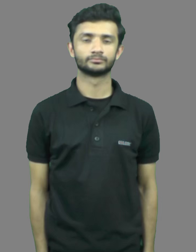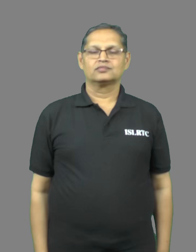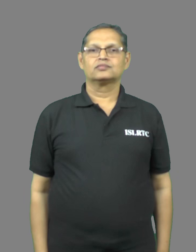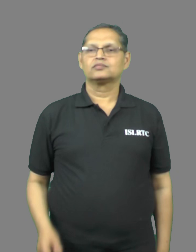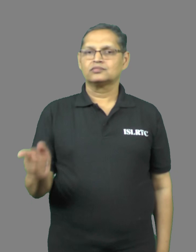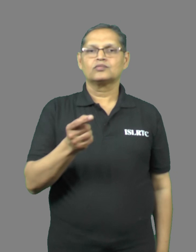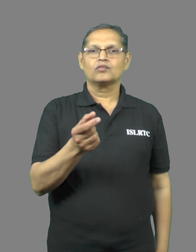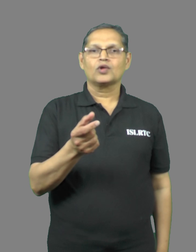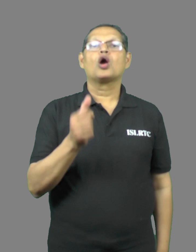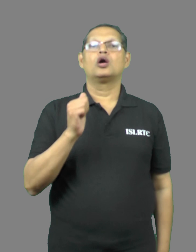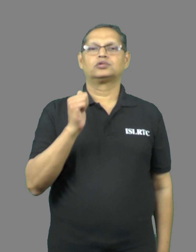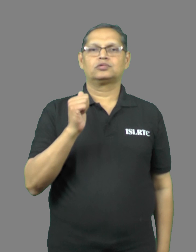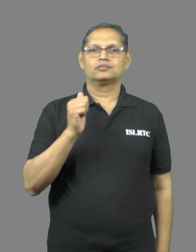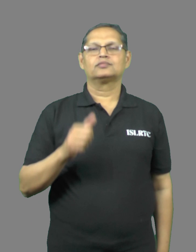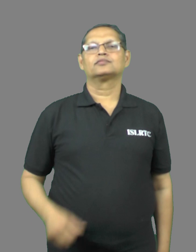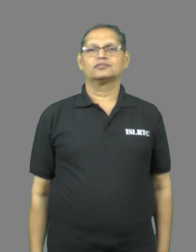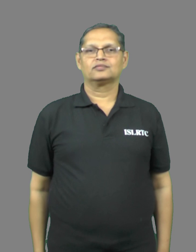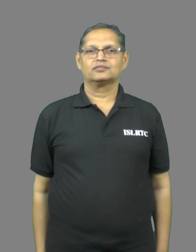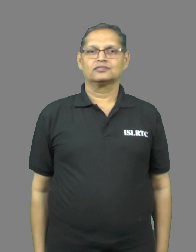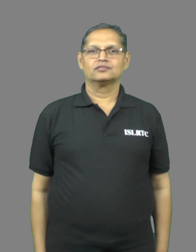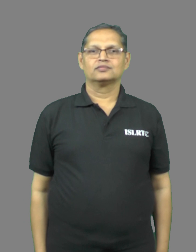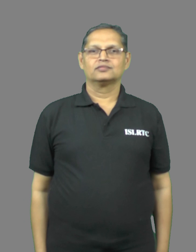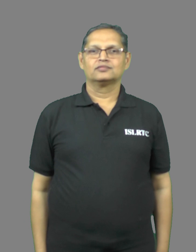Cost